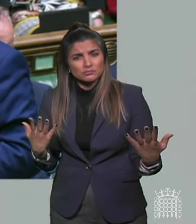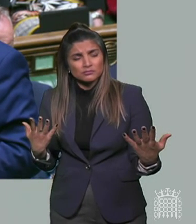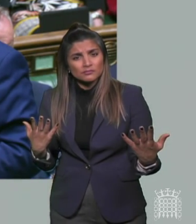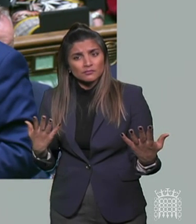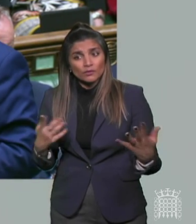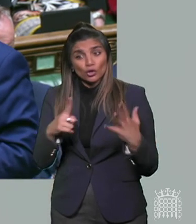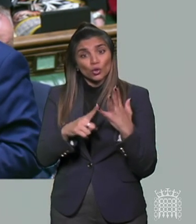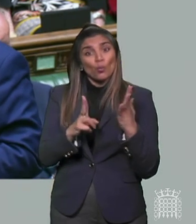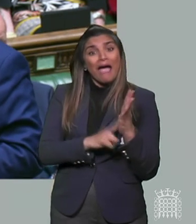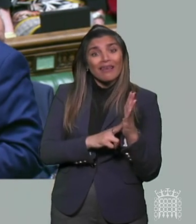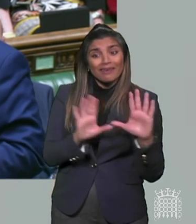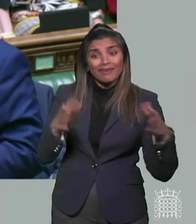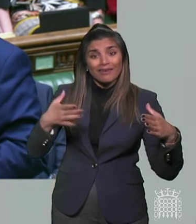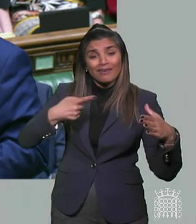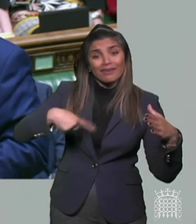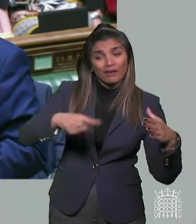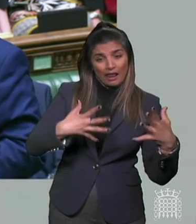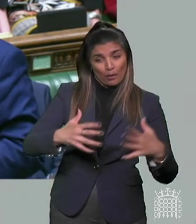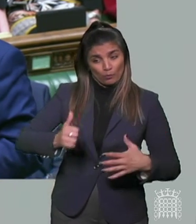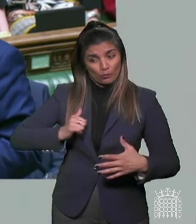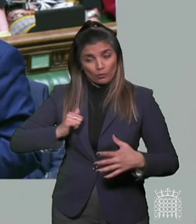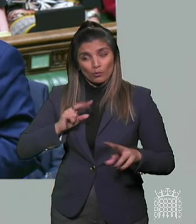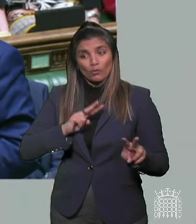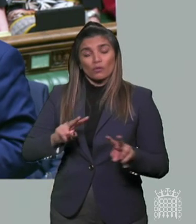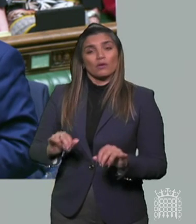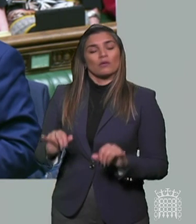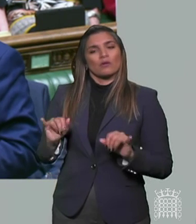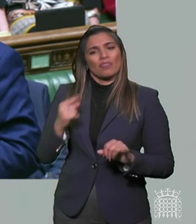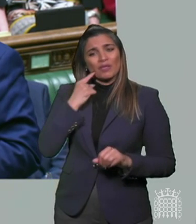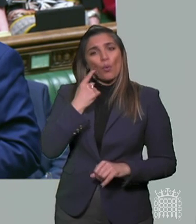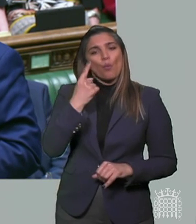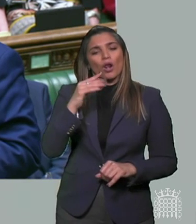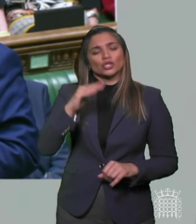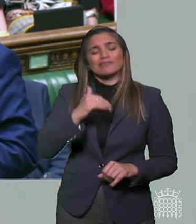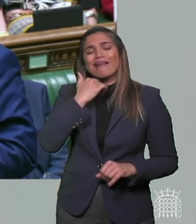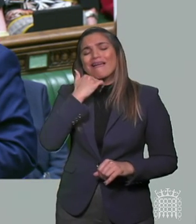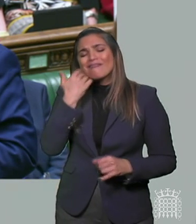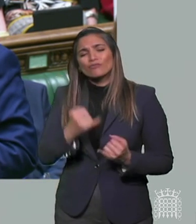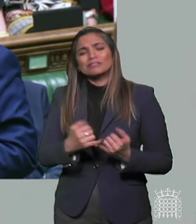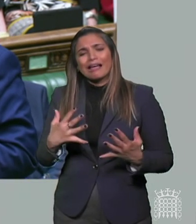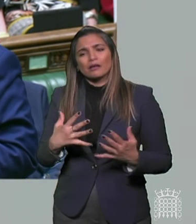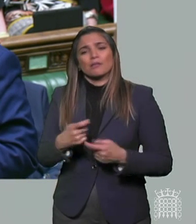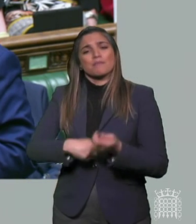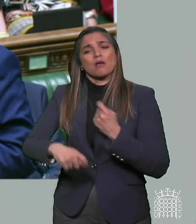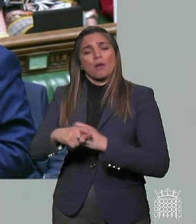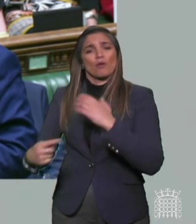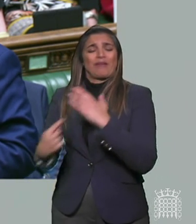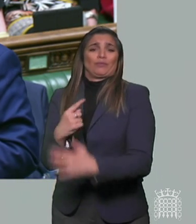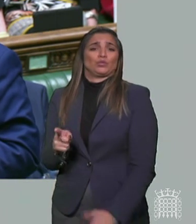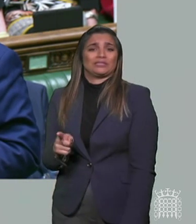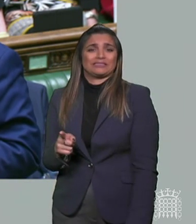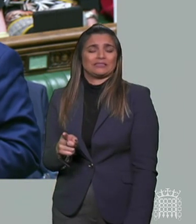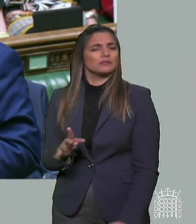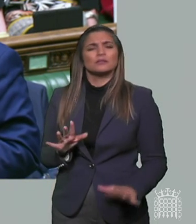The United Nations now estimates that almost one child a second is becoming a refugee from the war in Ukraine.